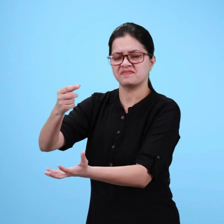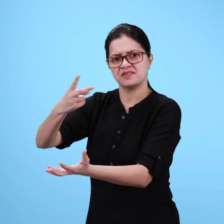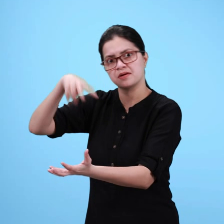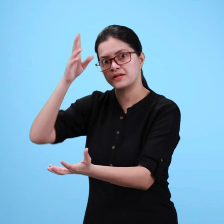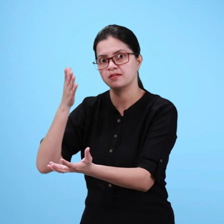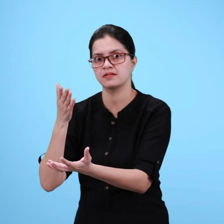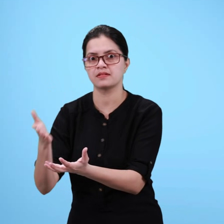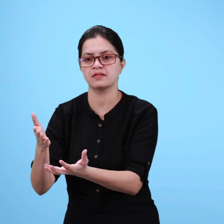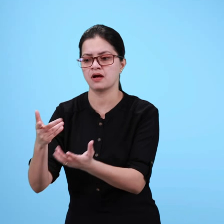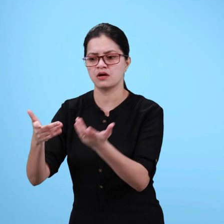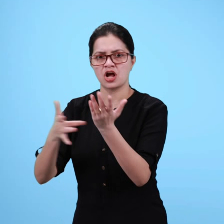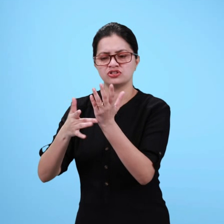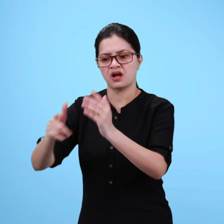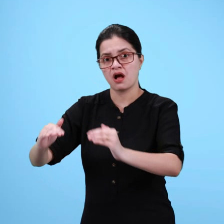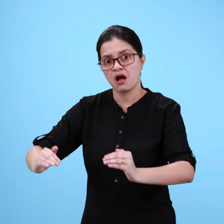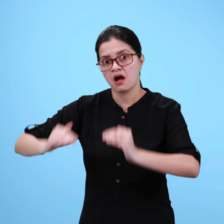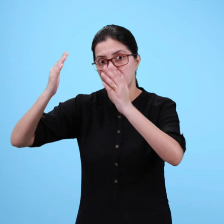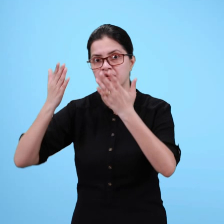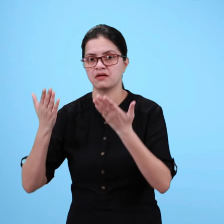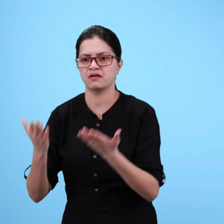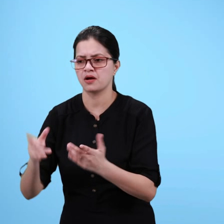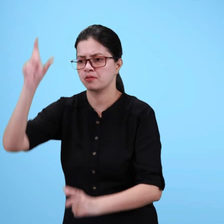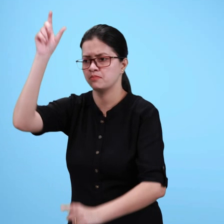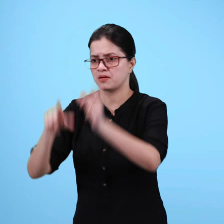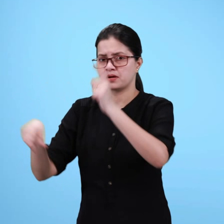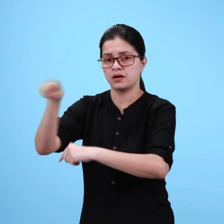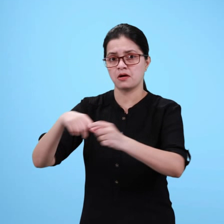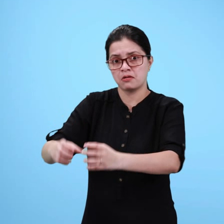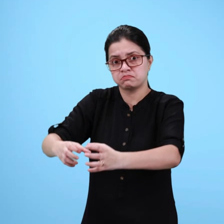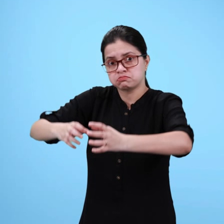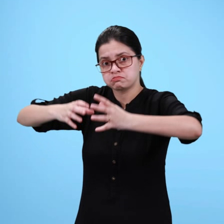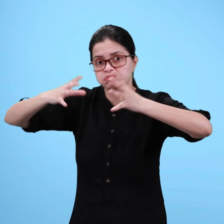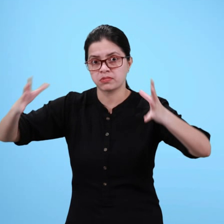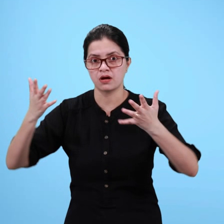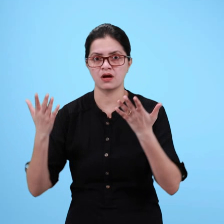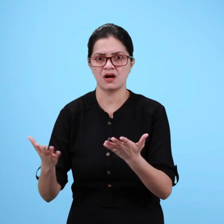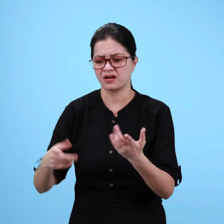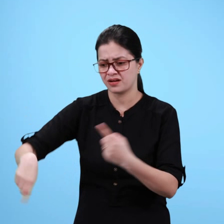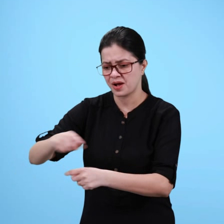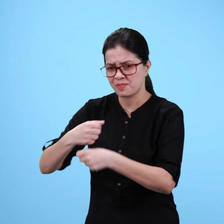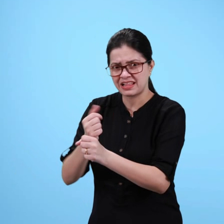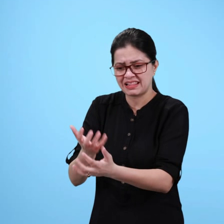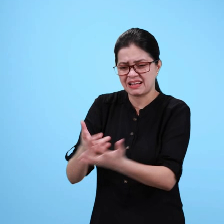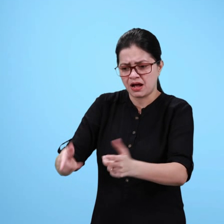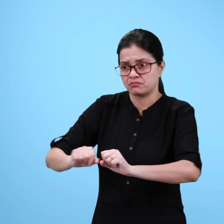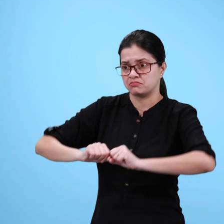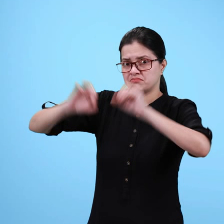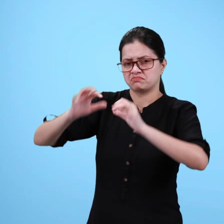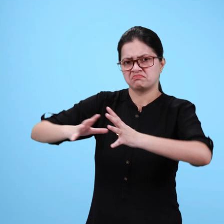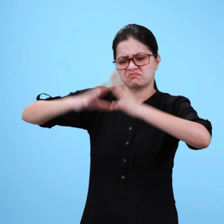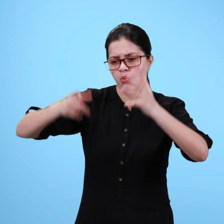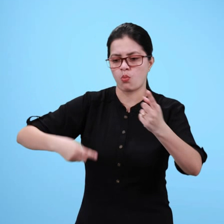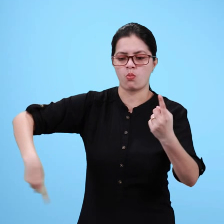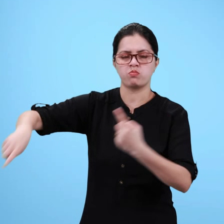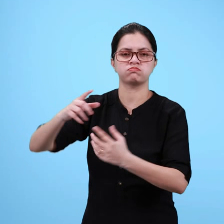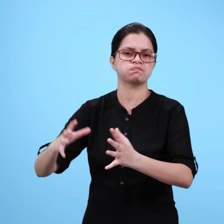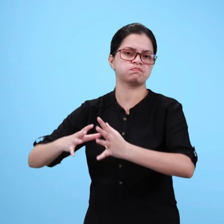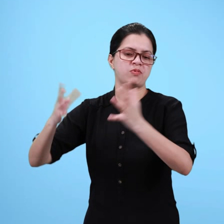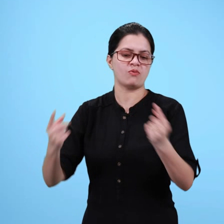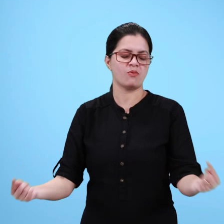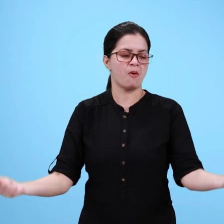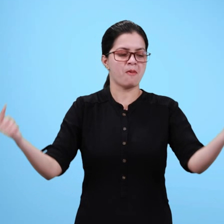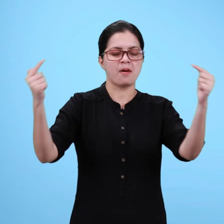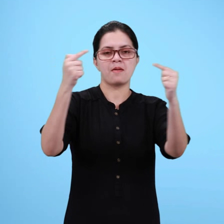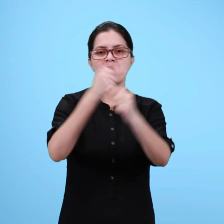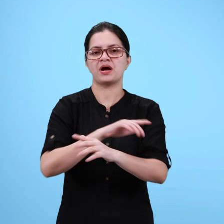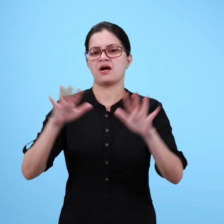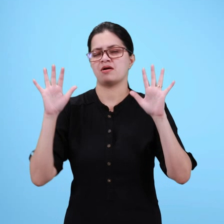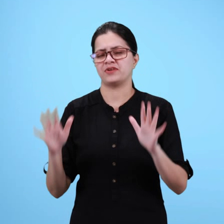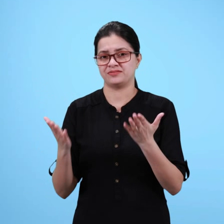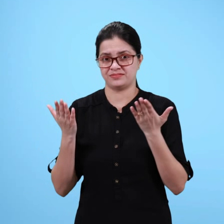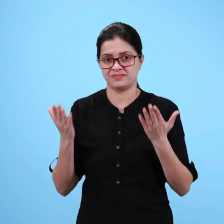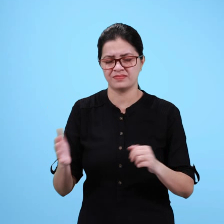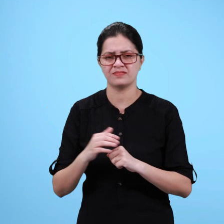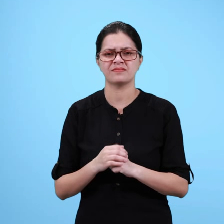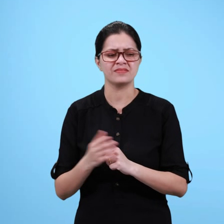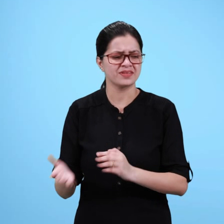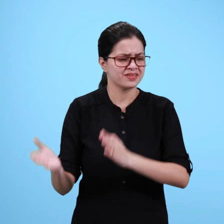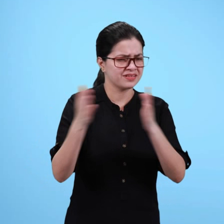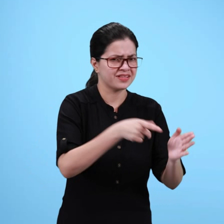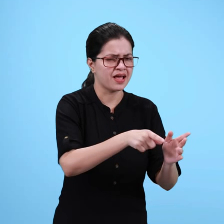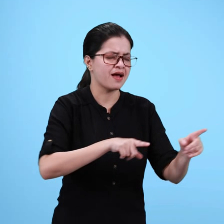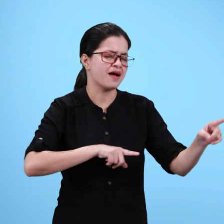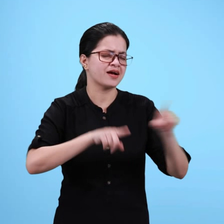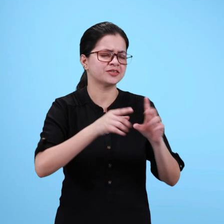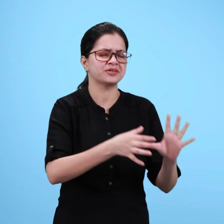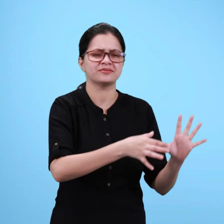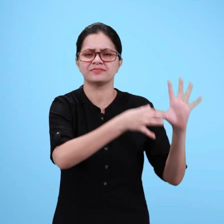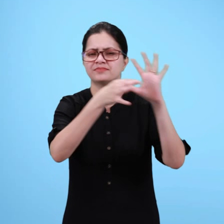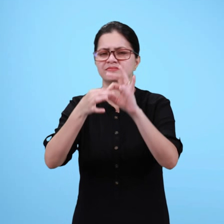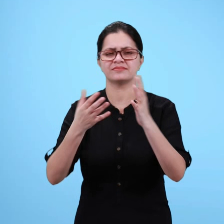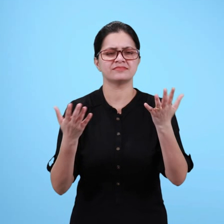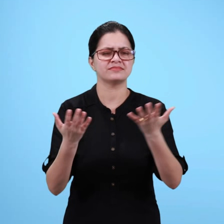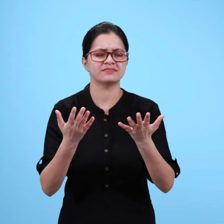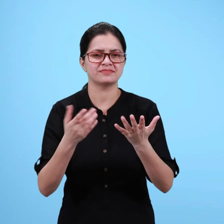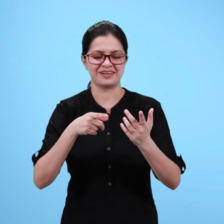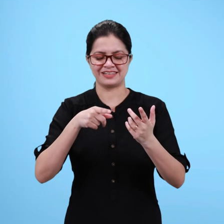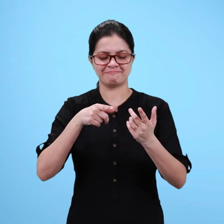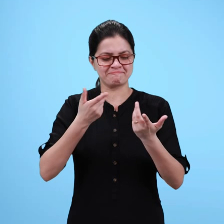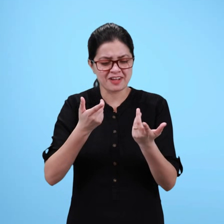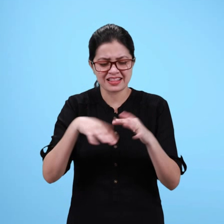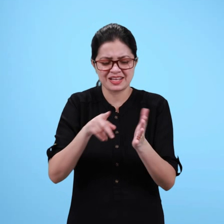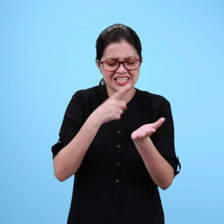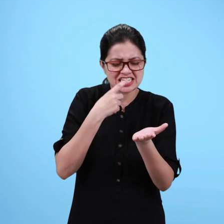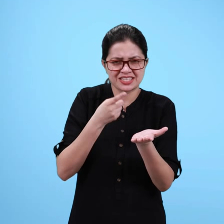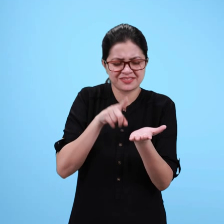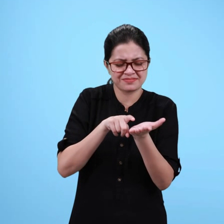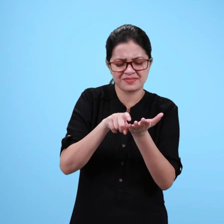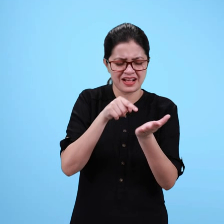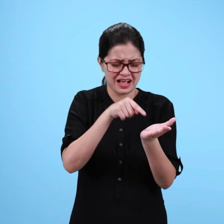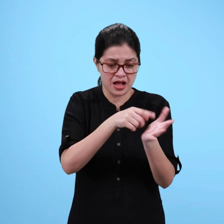and the technology used is superior in large scale industries. For example, silk weaving and food processing